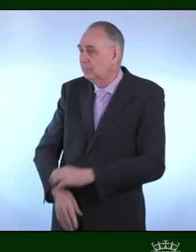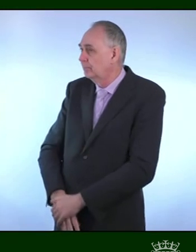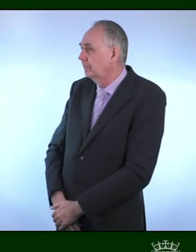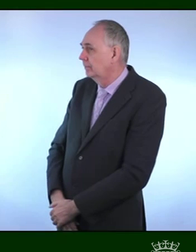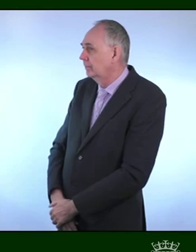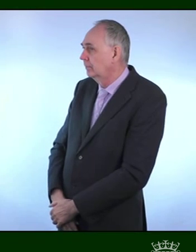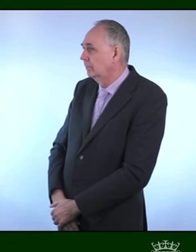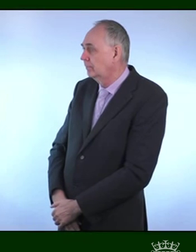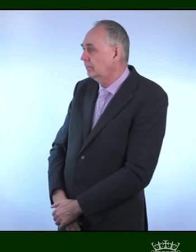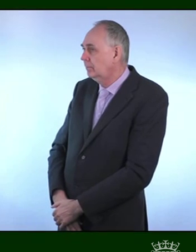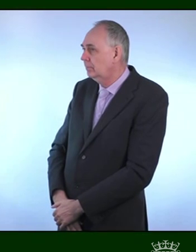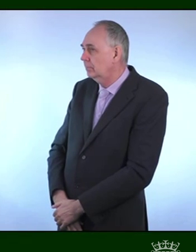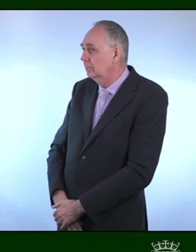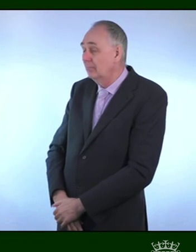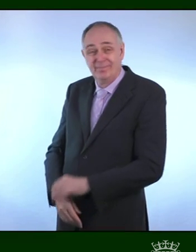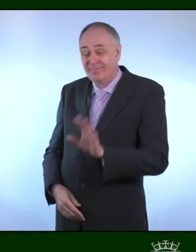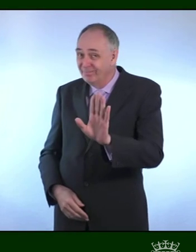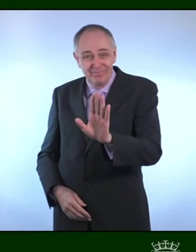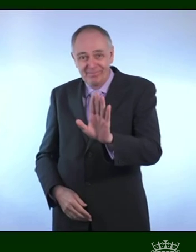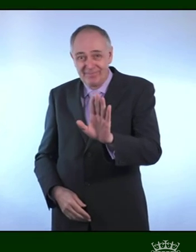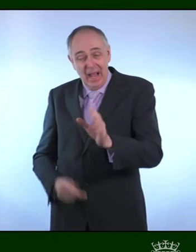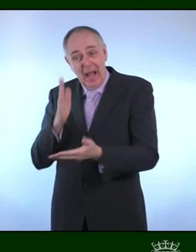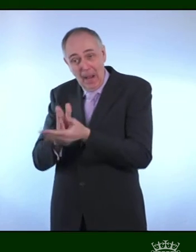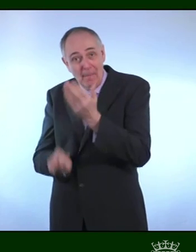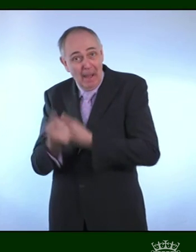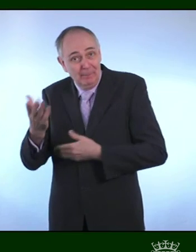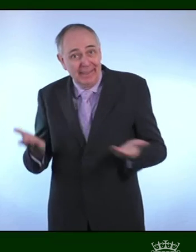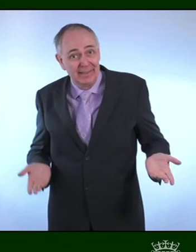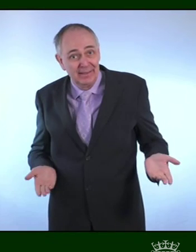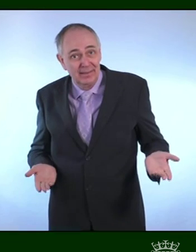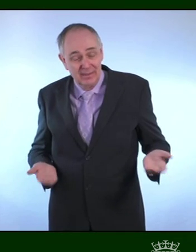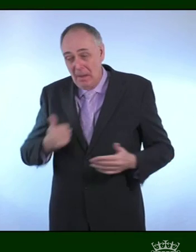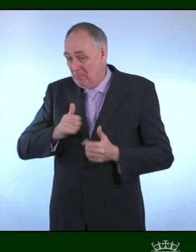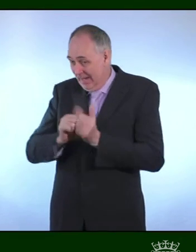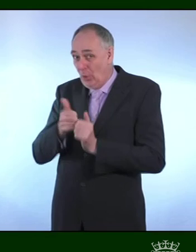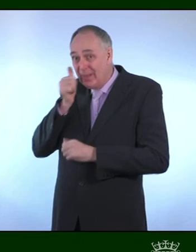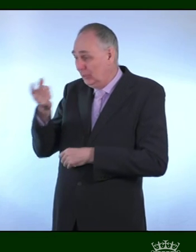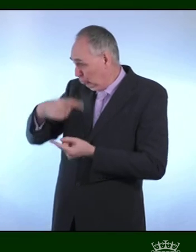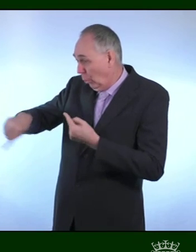Unfortunately, that is not the reality on the ground, as many of my colleagues will point out.